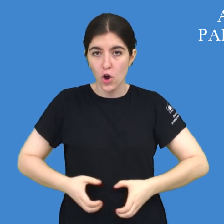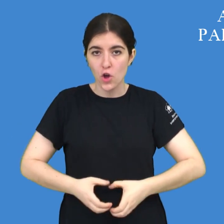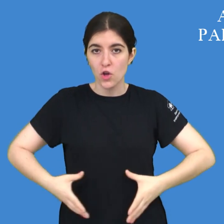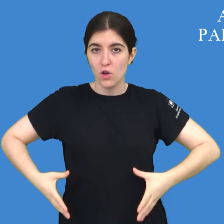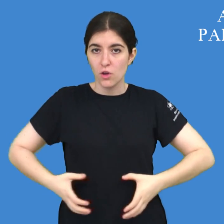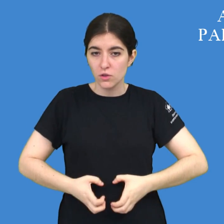incrementar